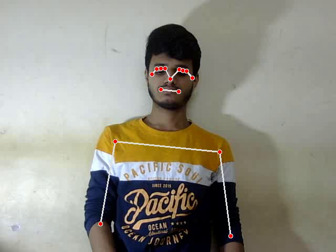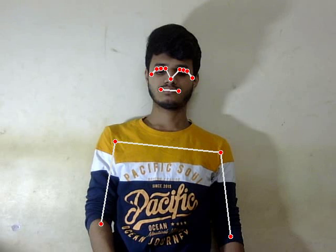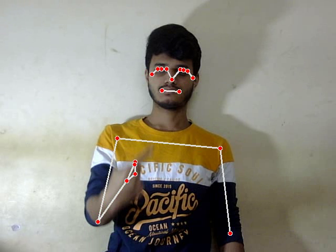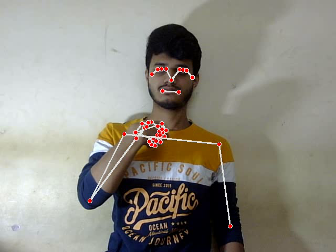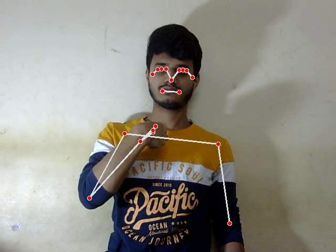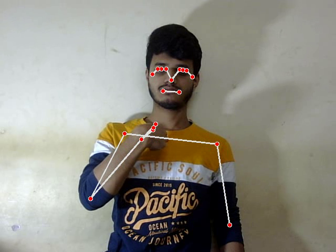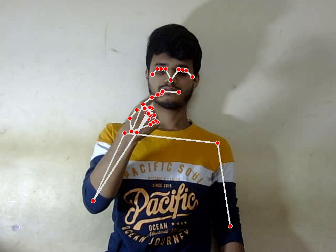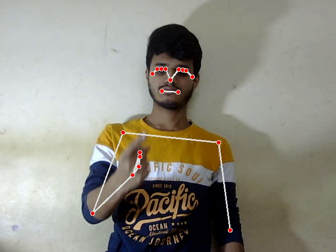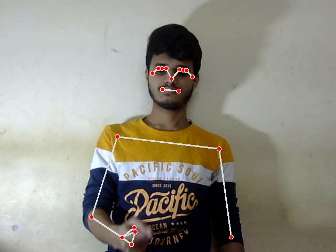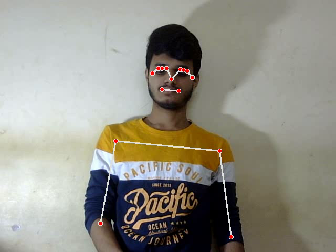I